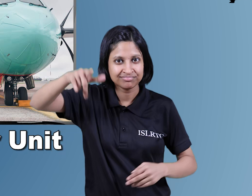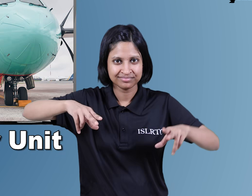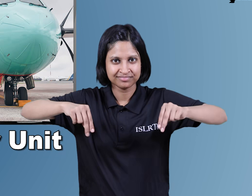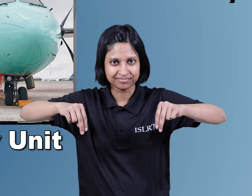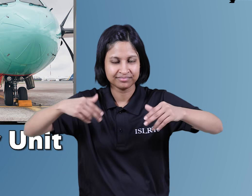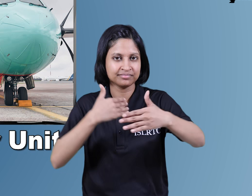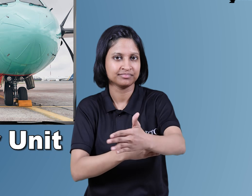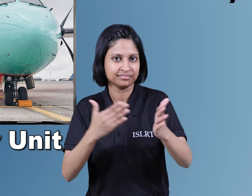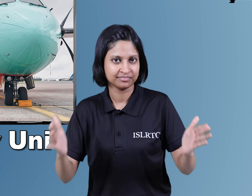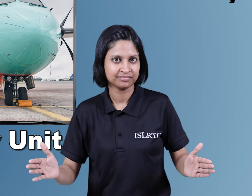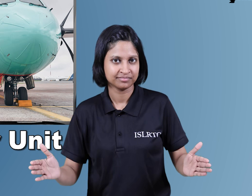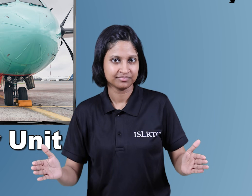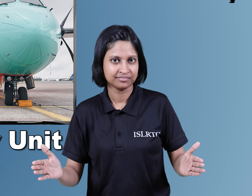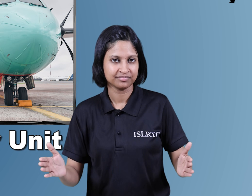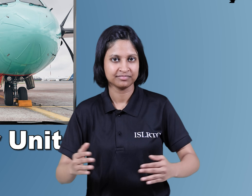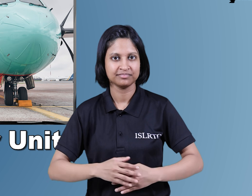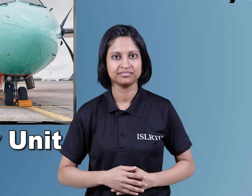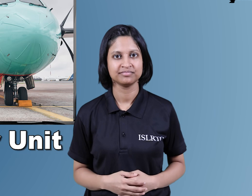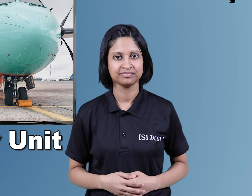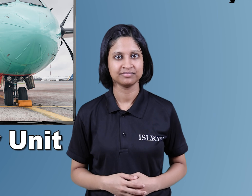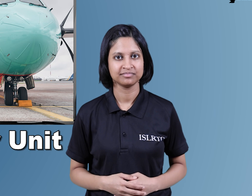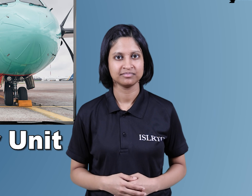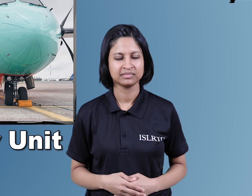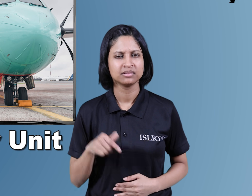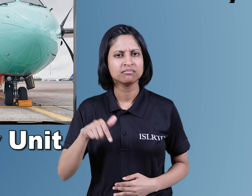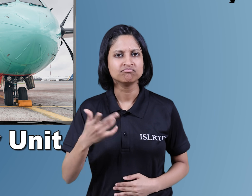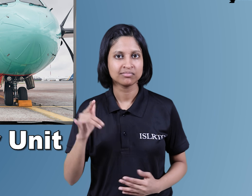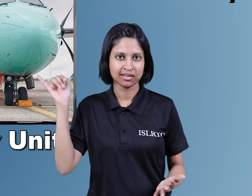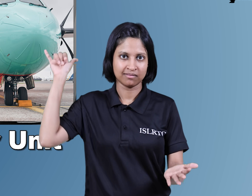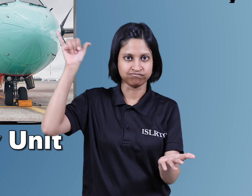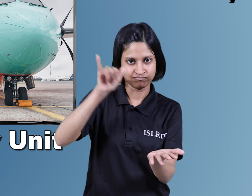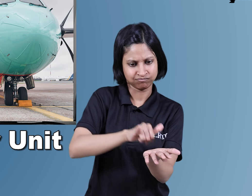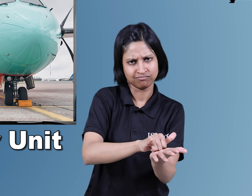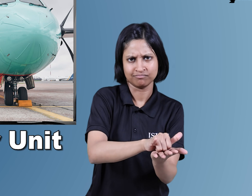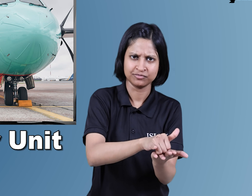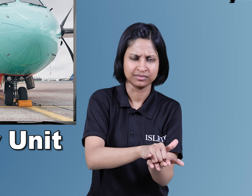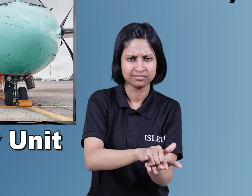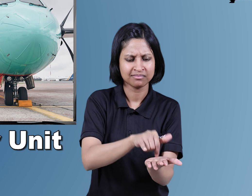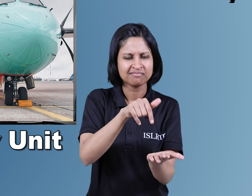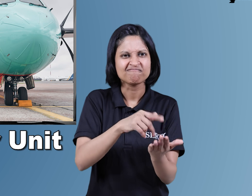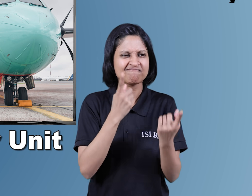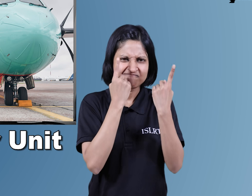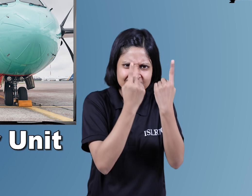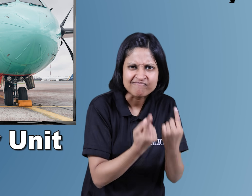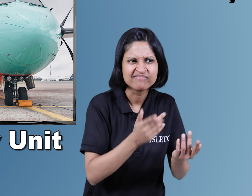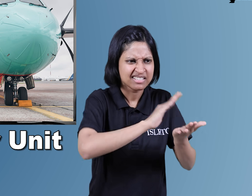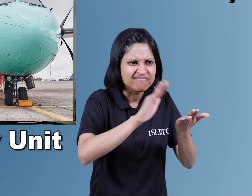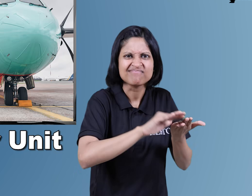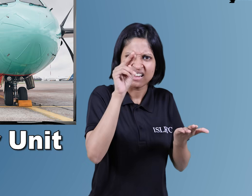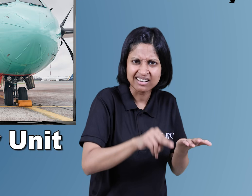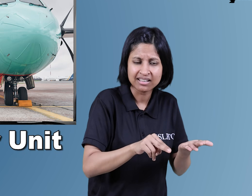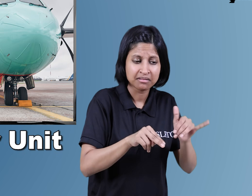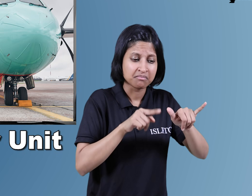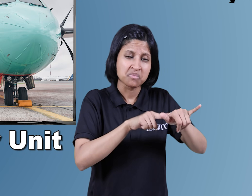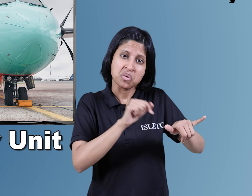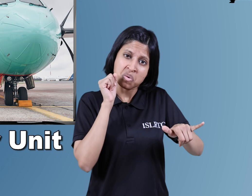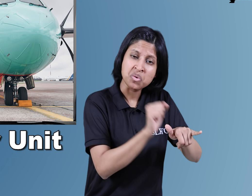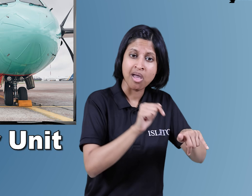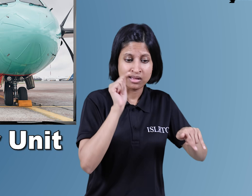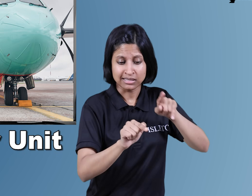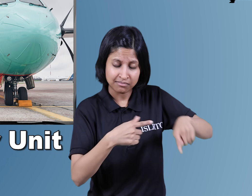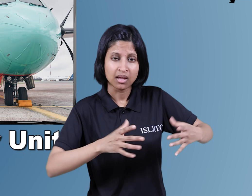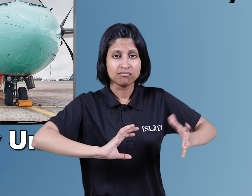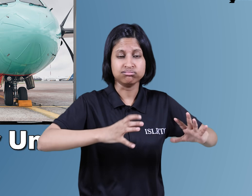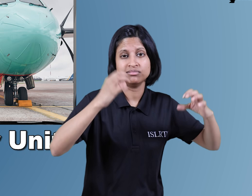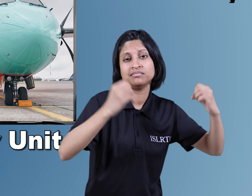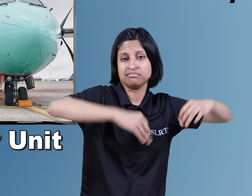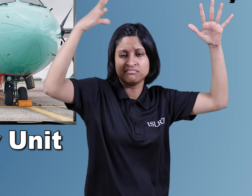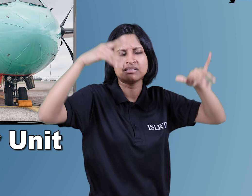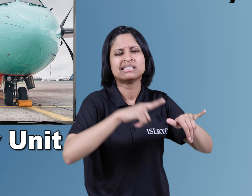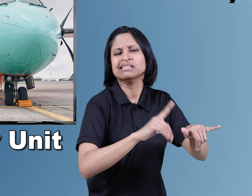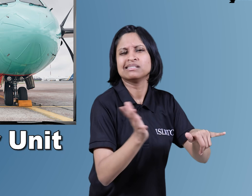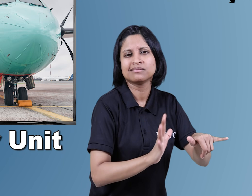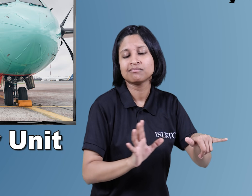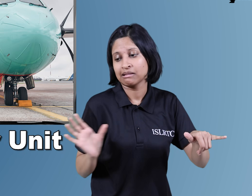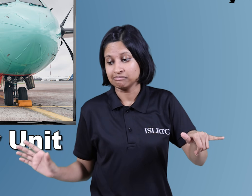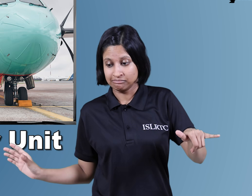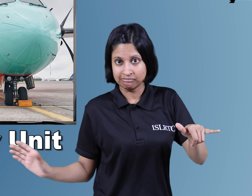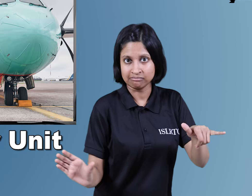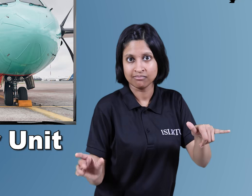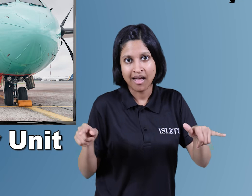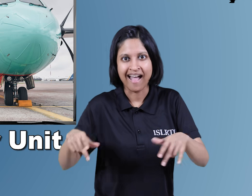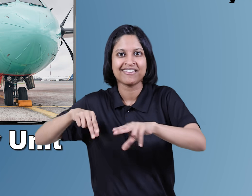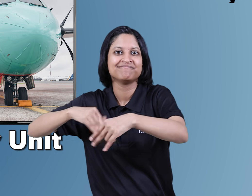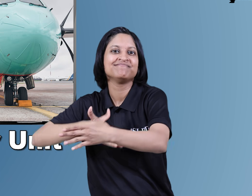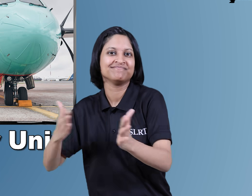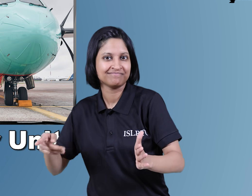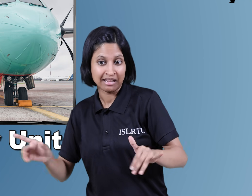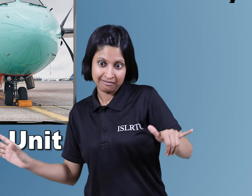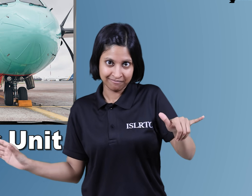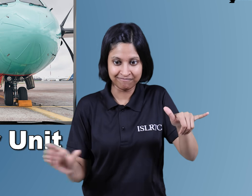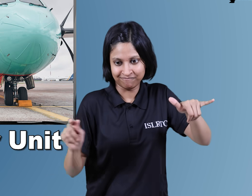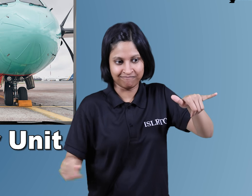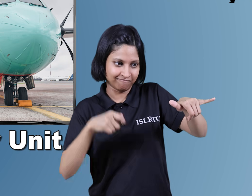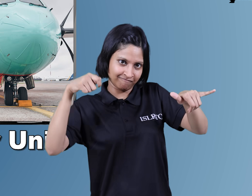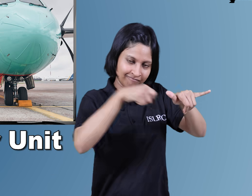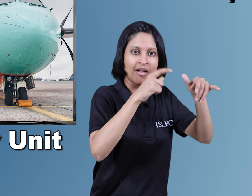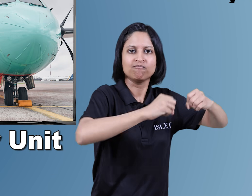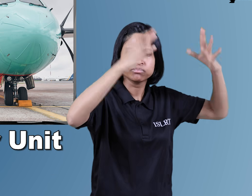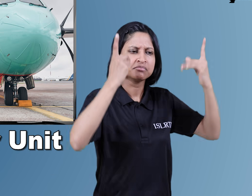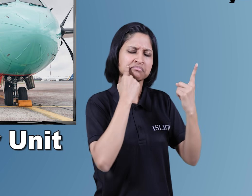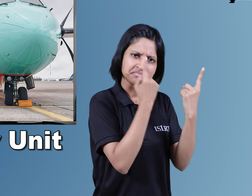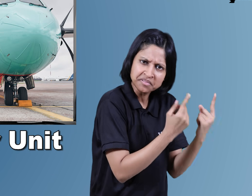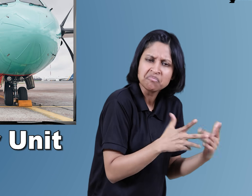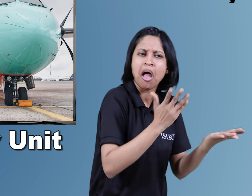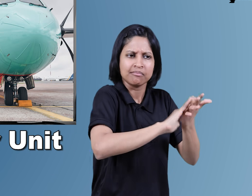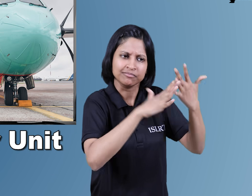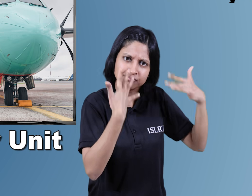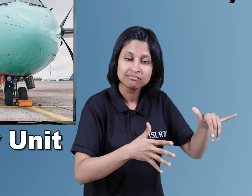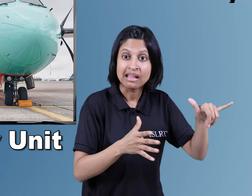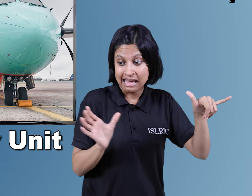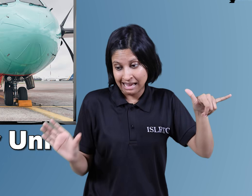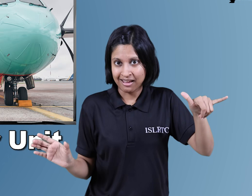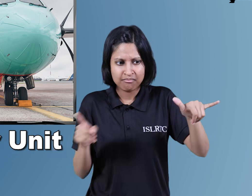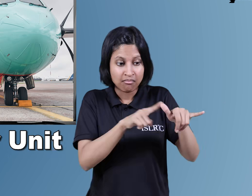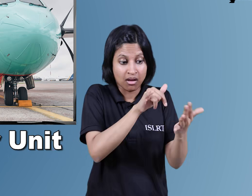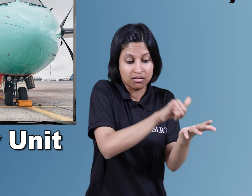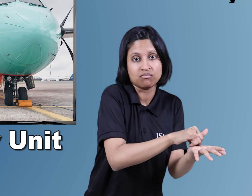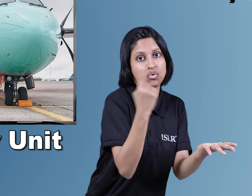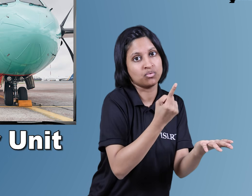Ground power unit. A device that provides electrical power to an aircraft while it is on the ground for maintenance checks.